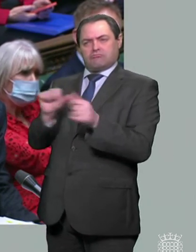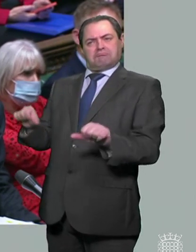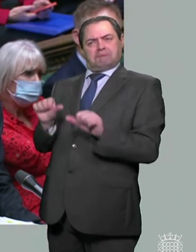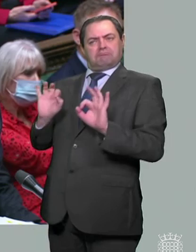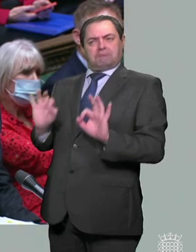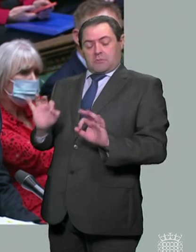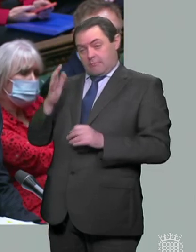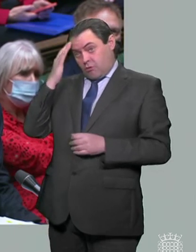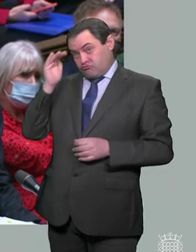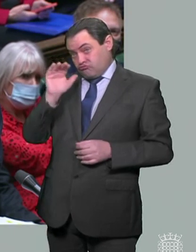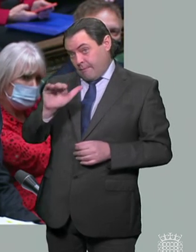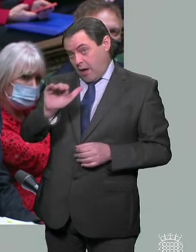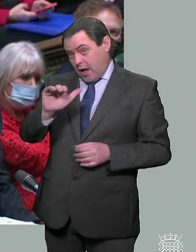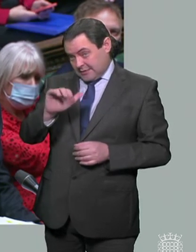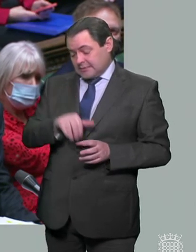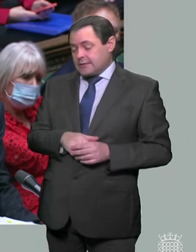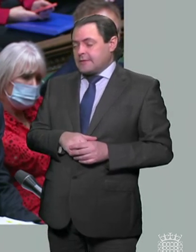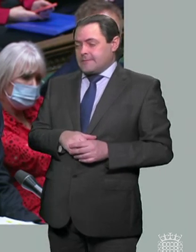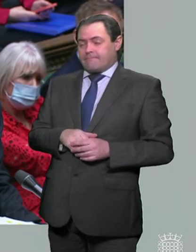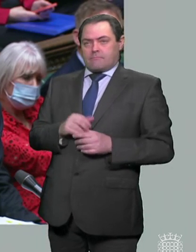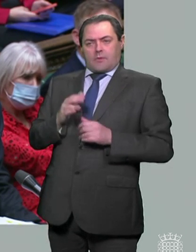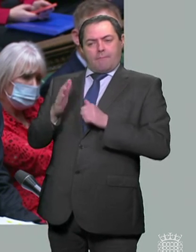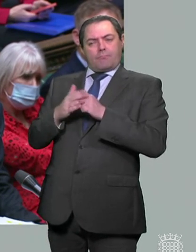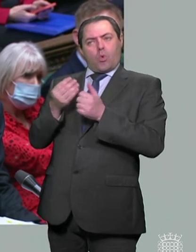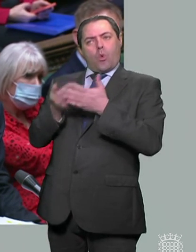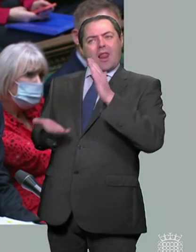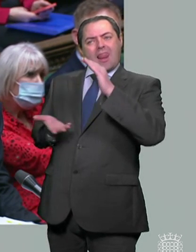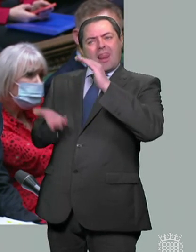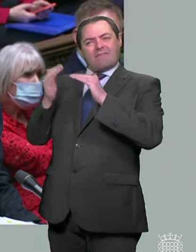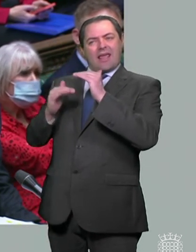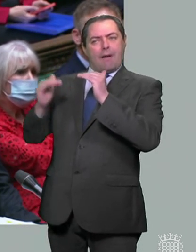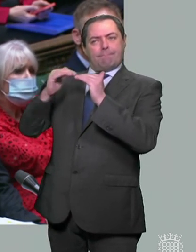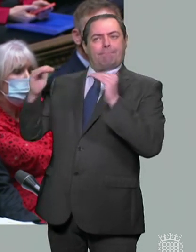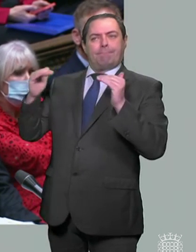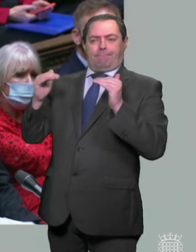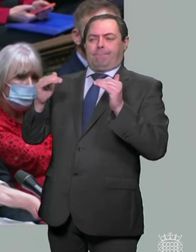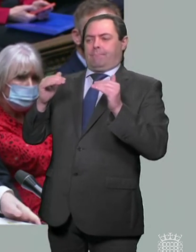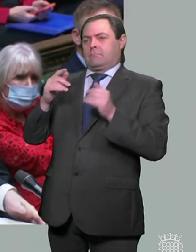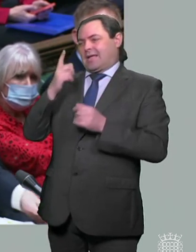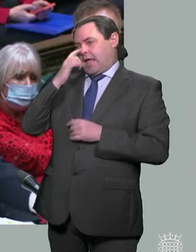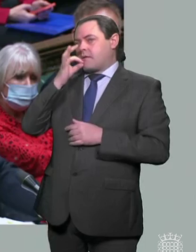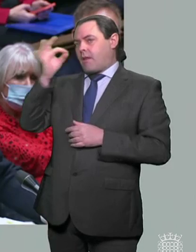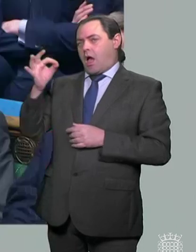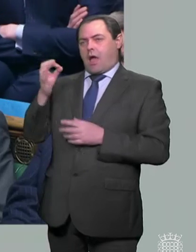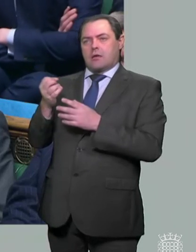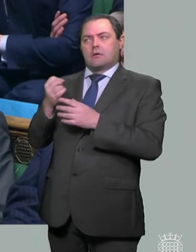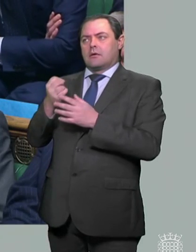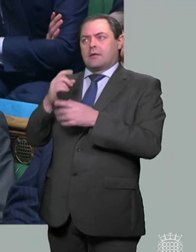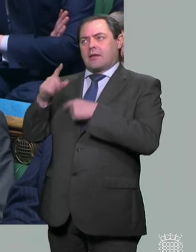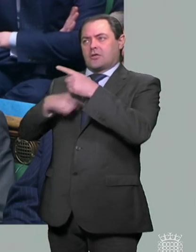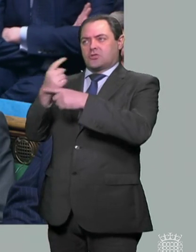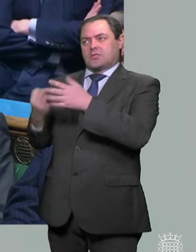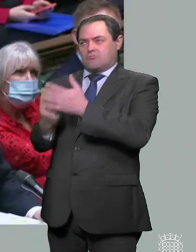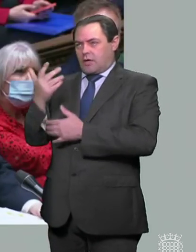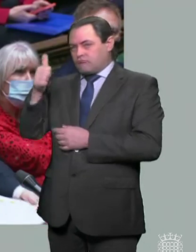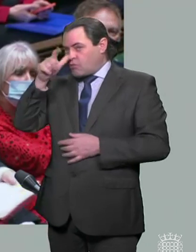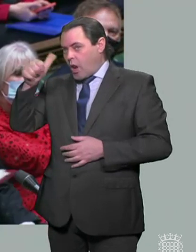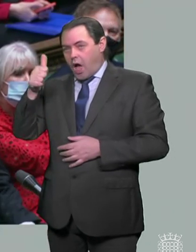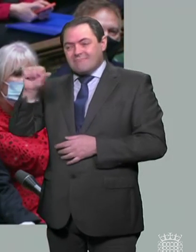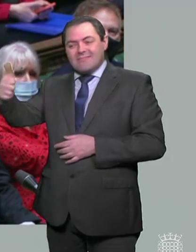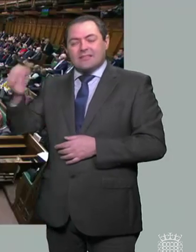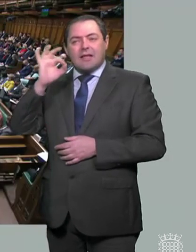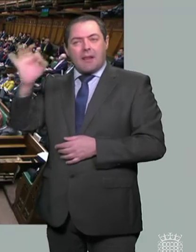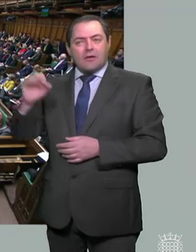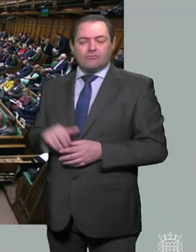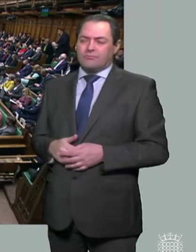Just to remind my honourable Friend, more levelling-up fund bids come due in the spring of next year, and I wish Gedling well in its future bids.